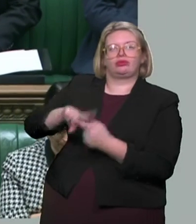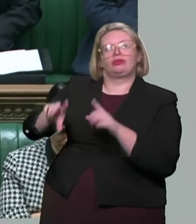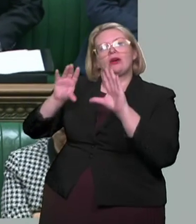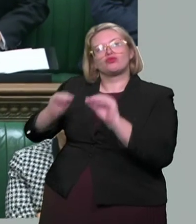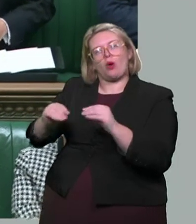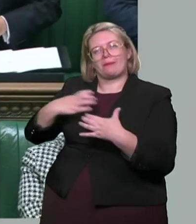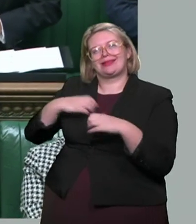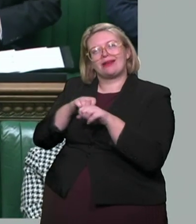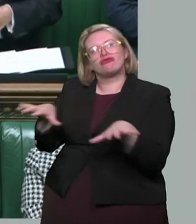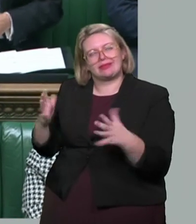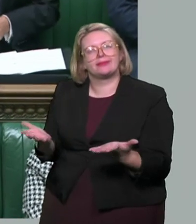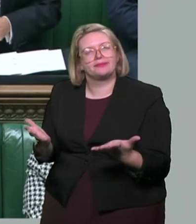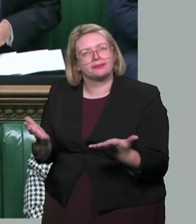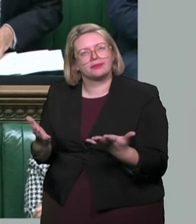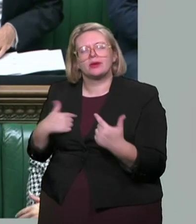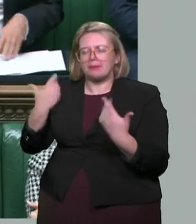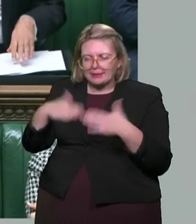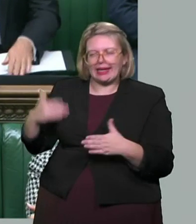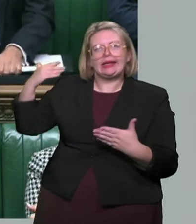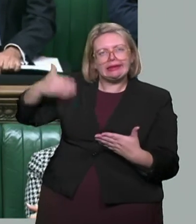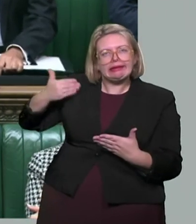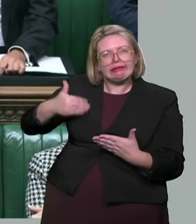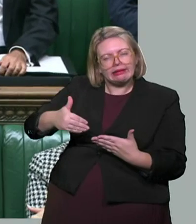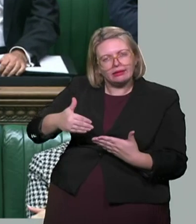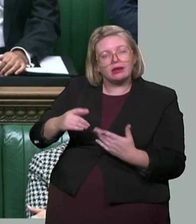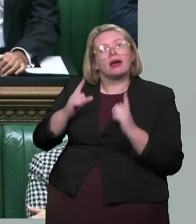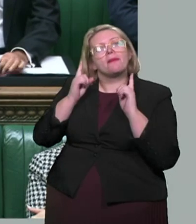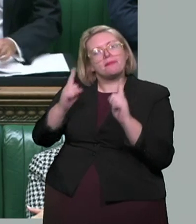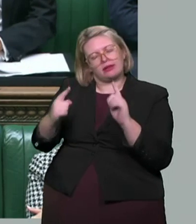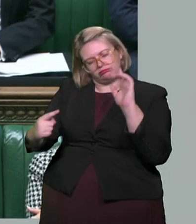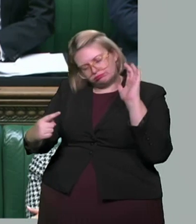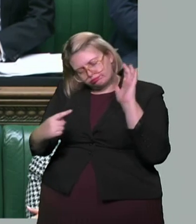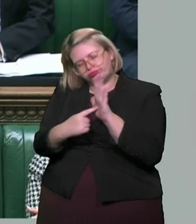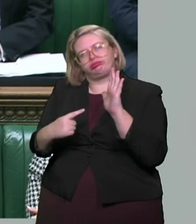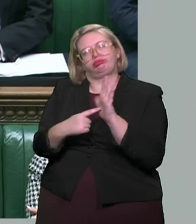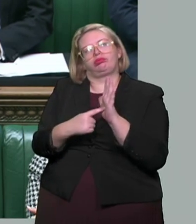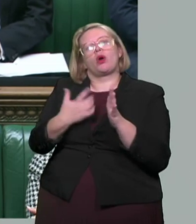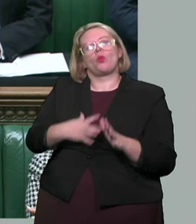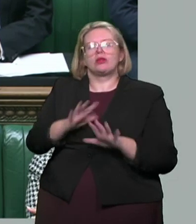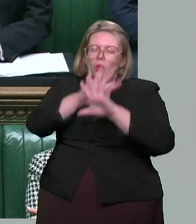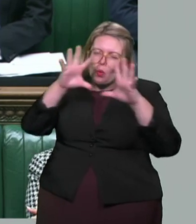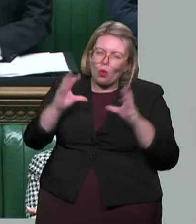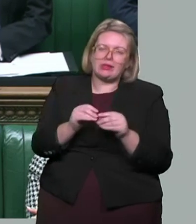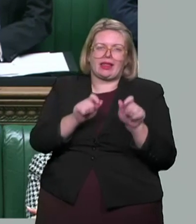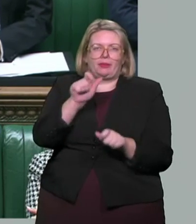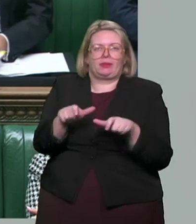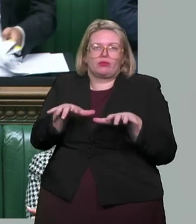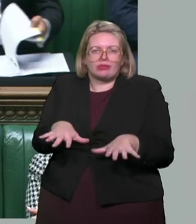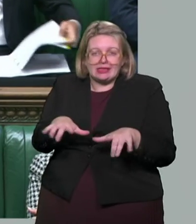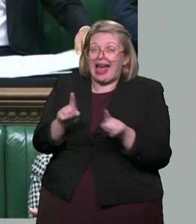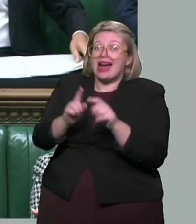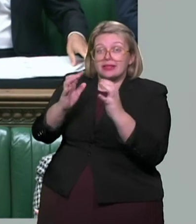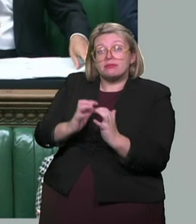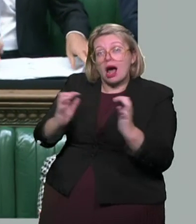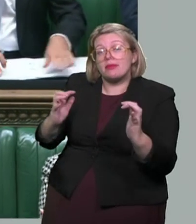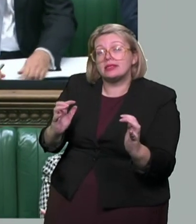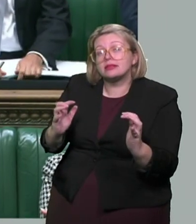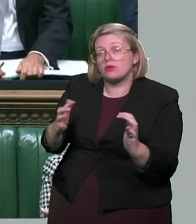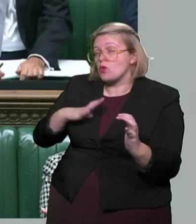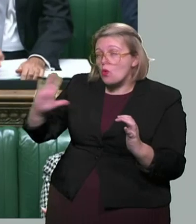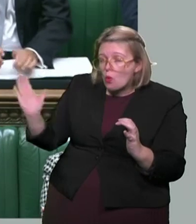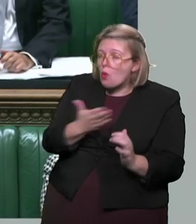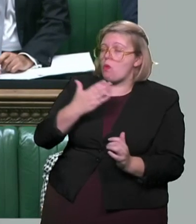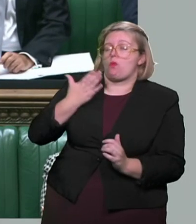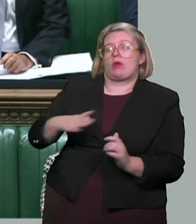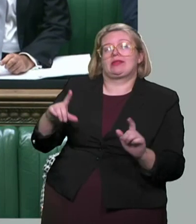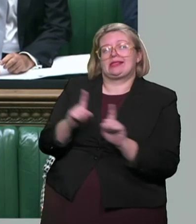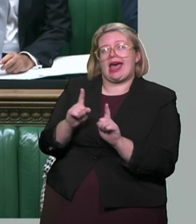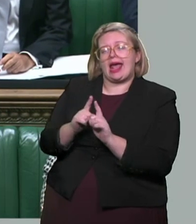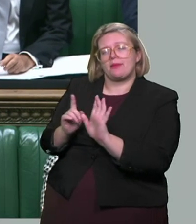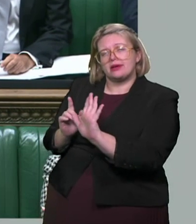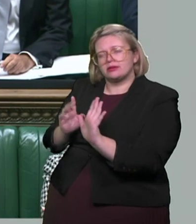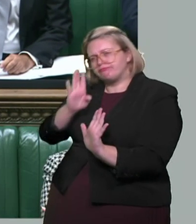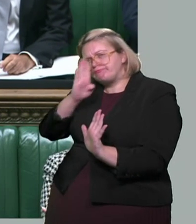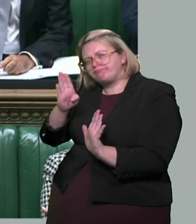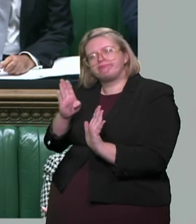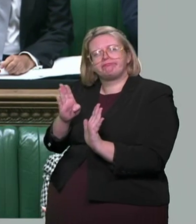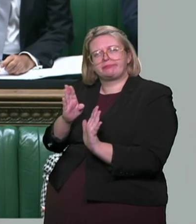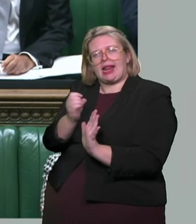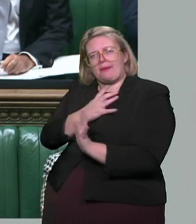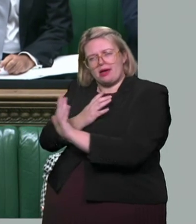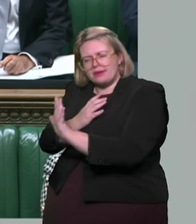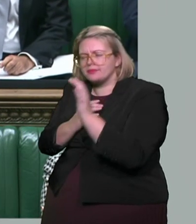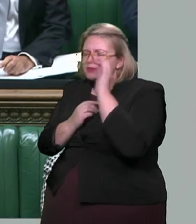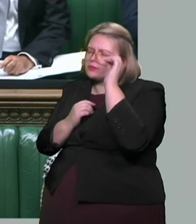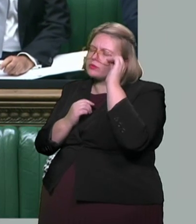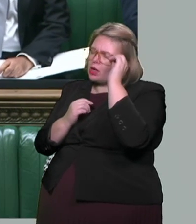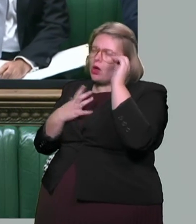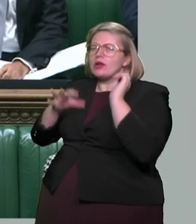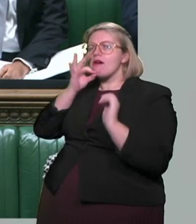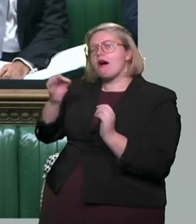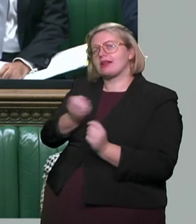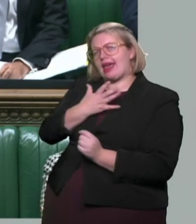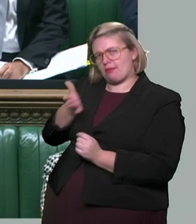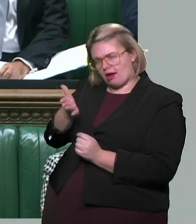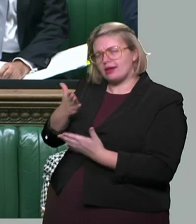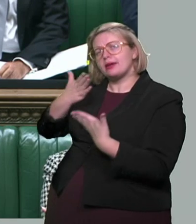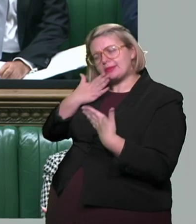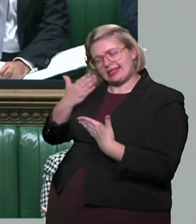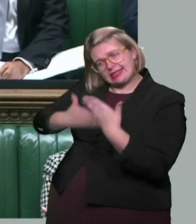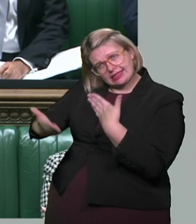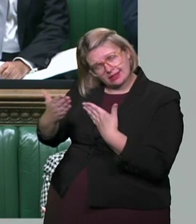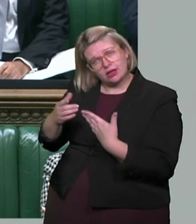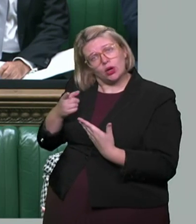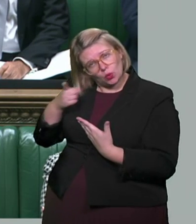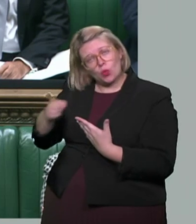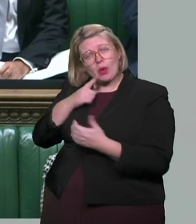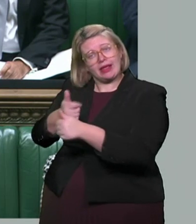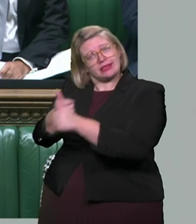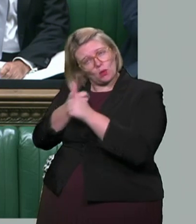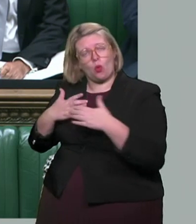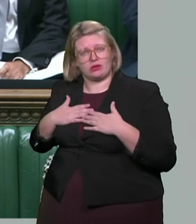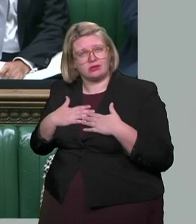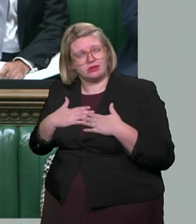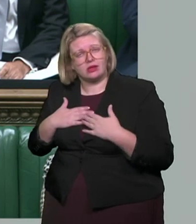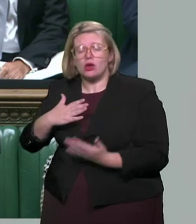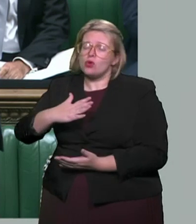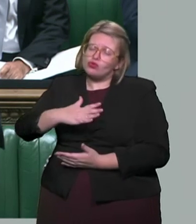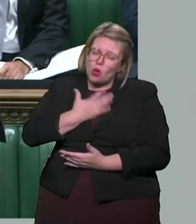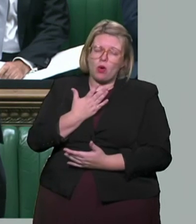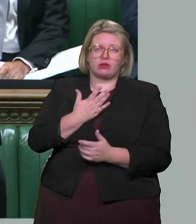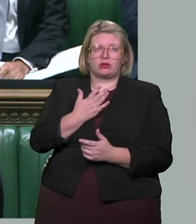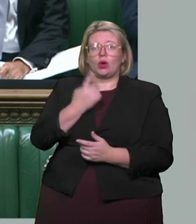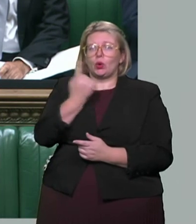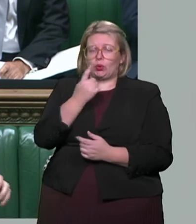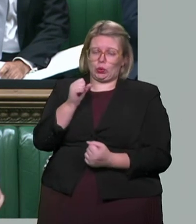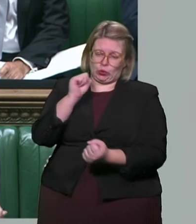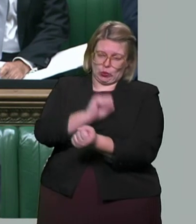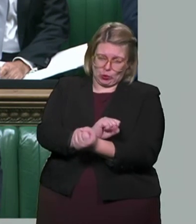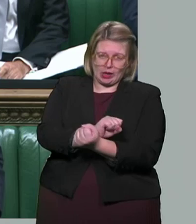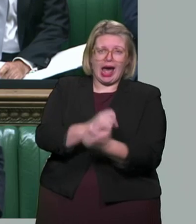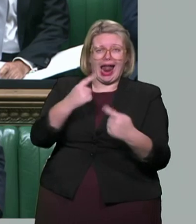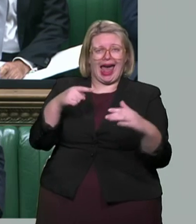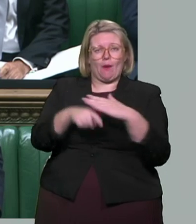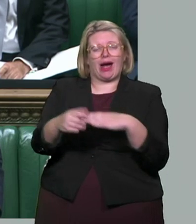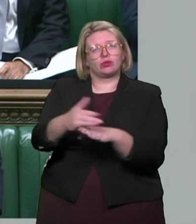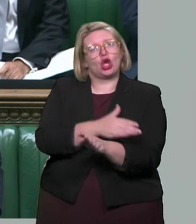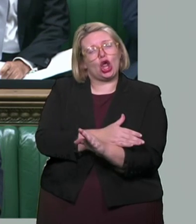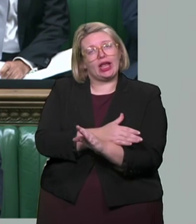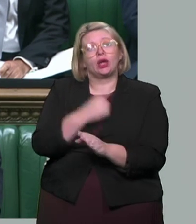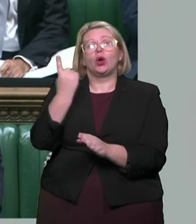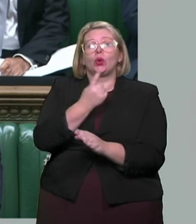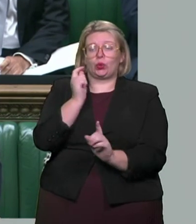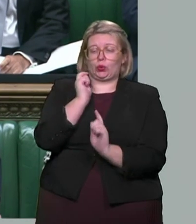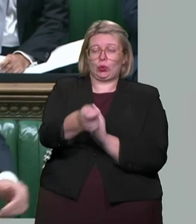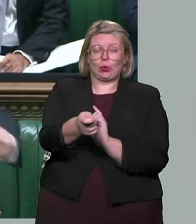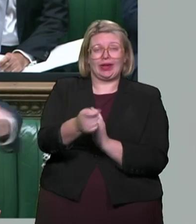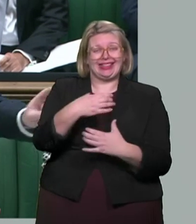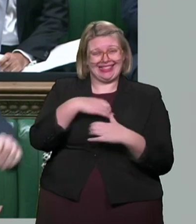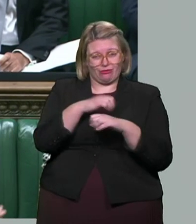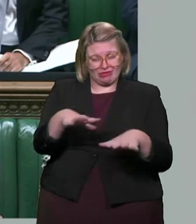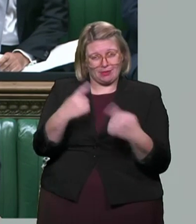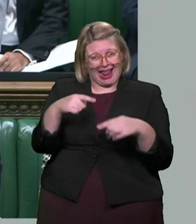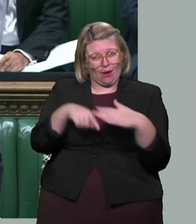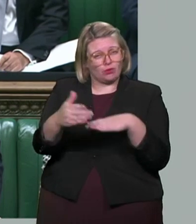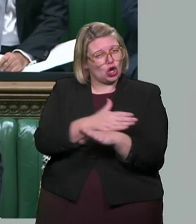In addition, I think what the whole country and the whole House would certainly want to see—and I say this to the right honourable and learned Gentleman in a collegiate spirit—is a commitment by the Labour party in future to support measures, and not to allow the early release of terrorists and those convicted of such offences from prison.